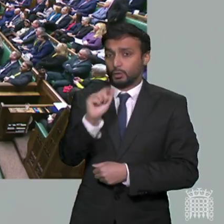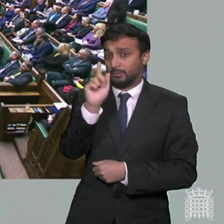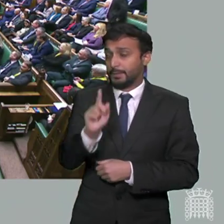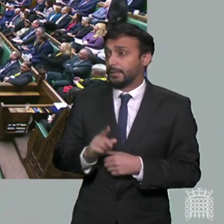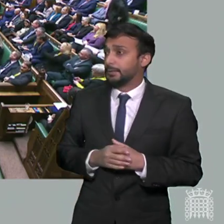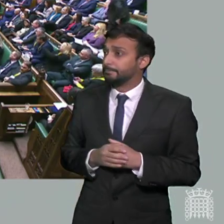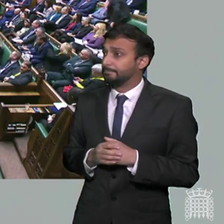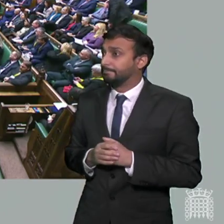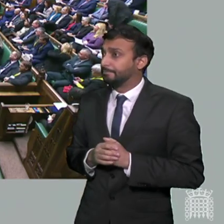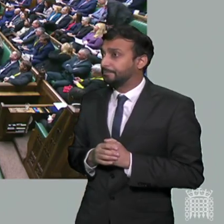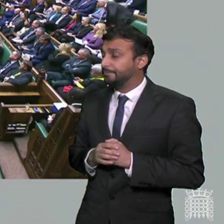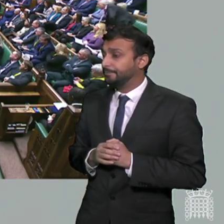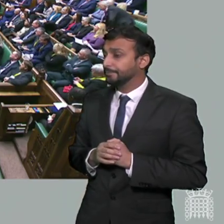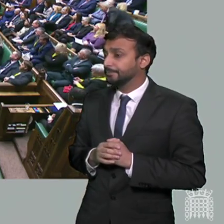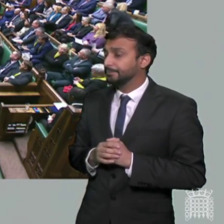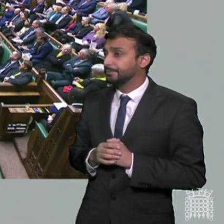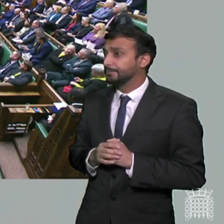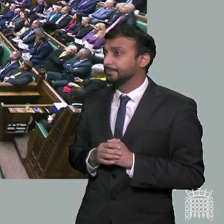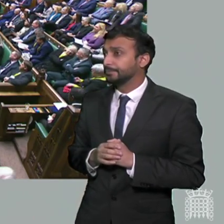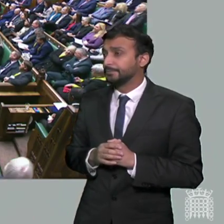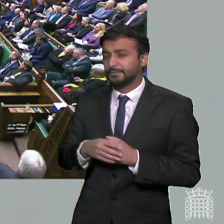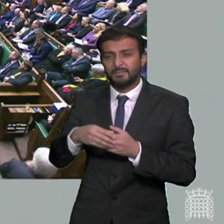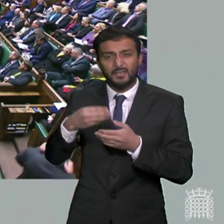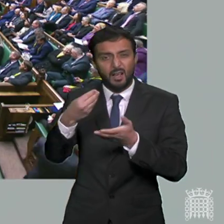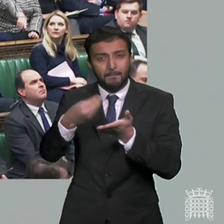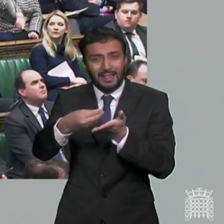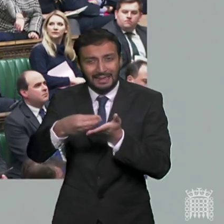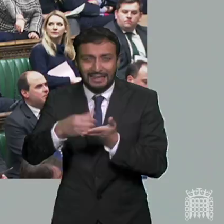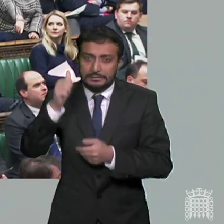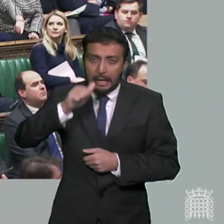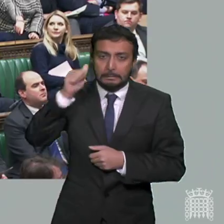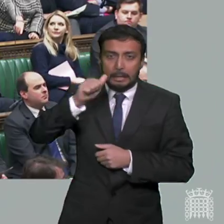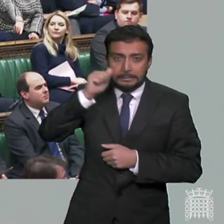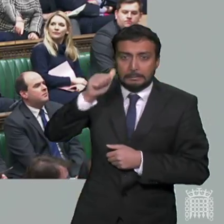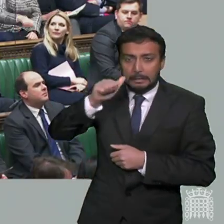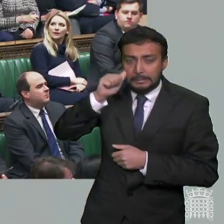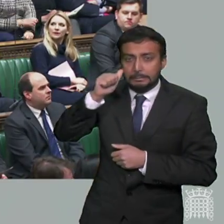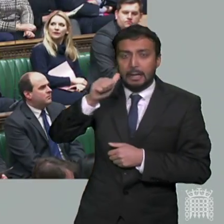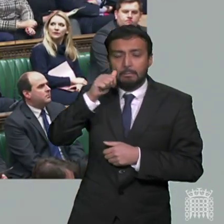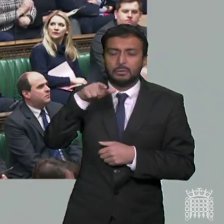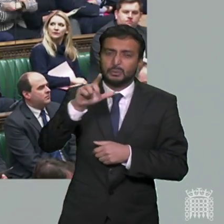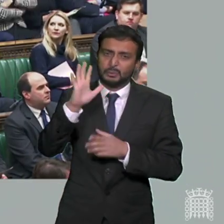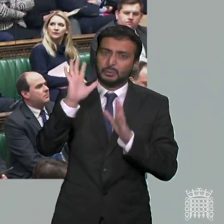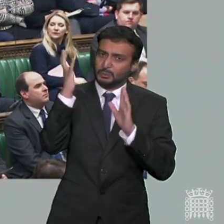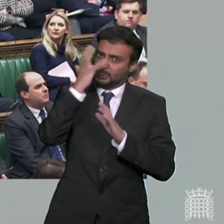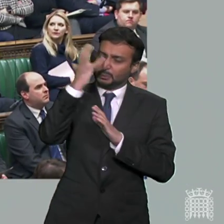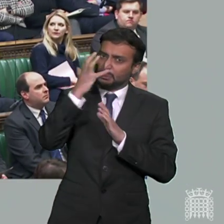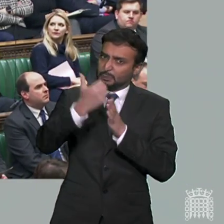Financial scams are the most common form of crime, causing immense emotional and financial distress to millions of people.